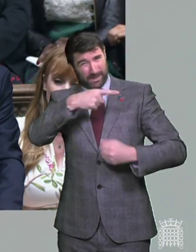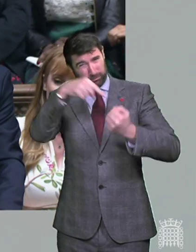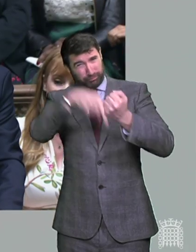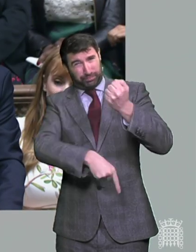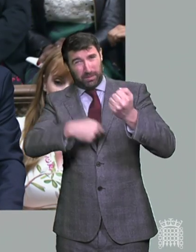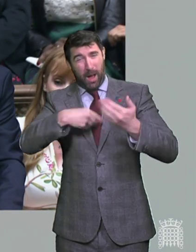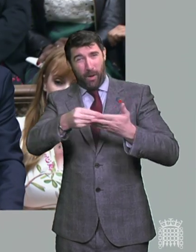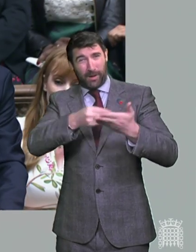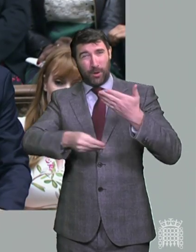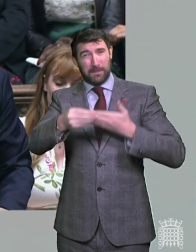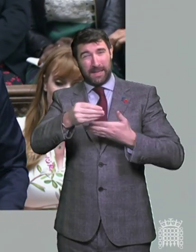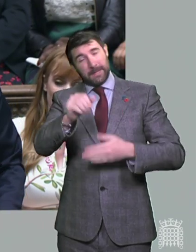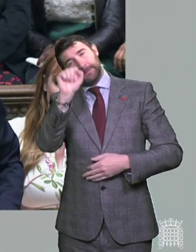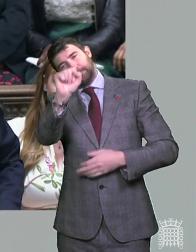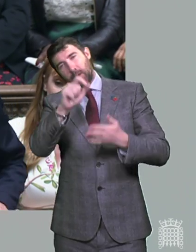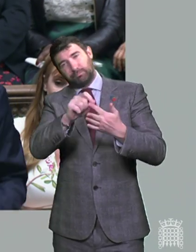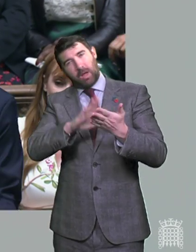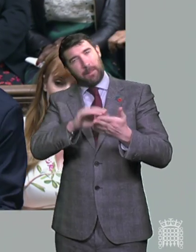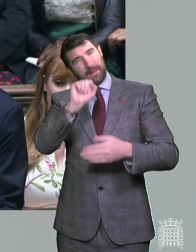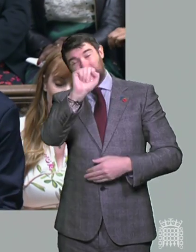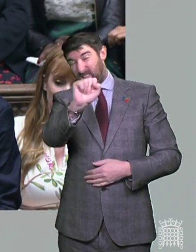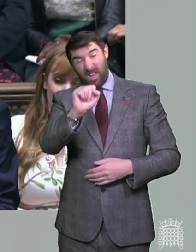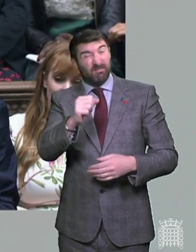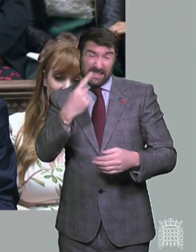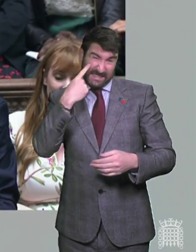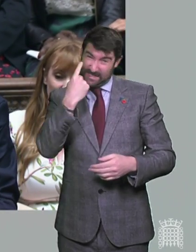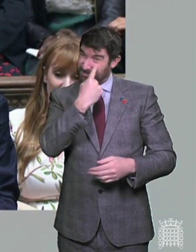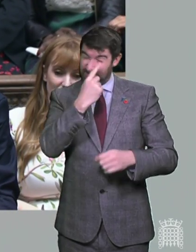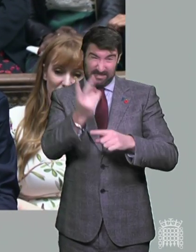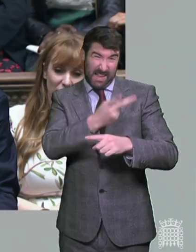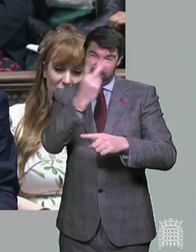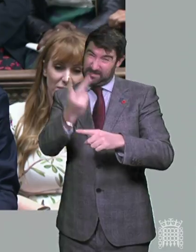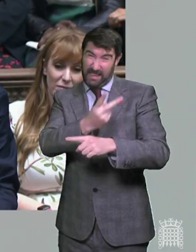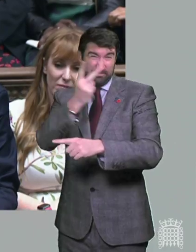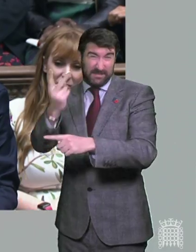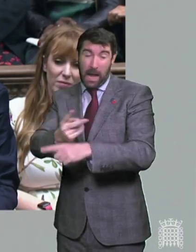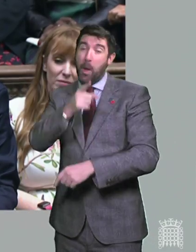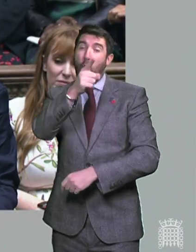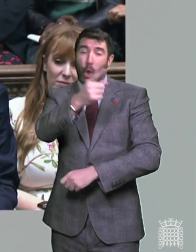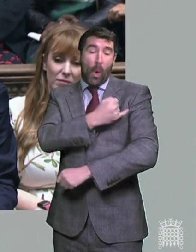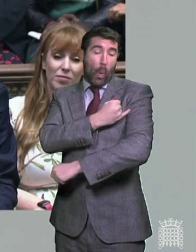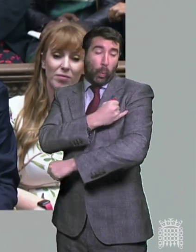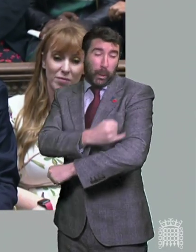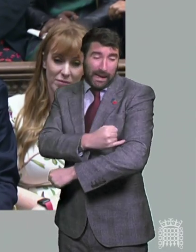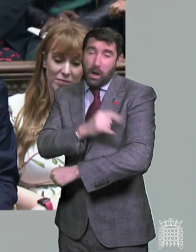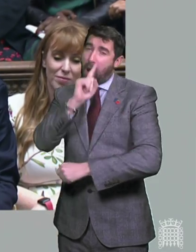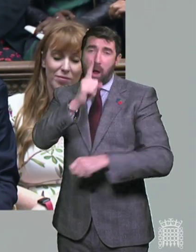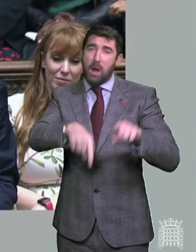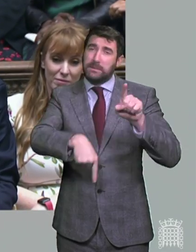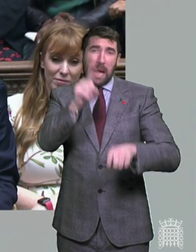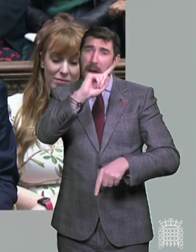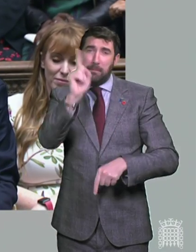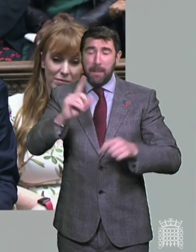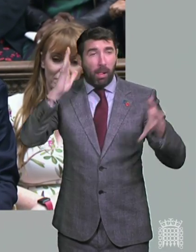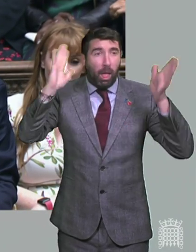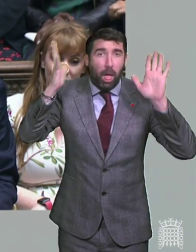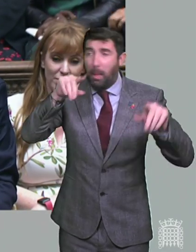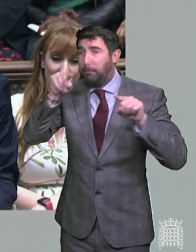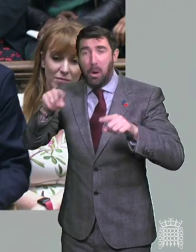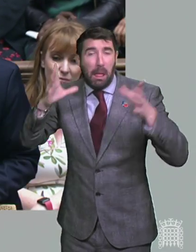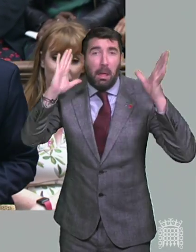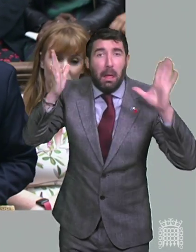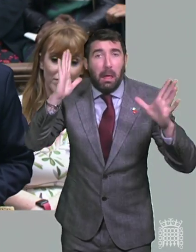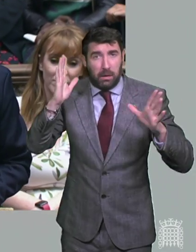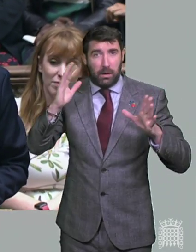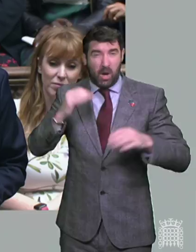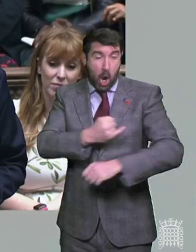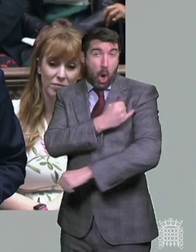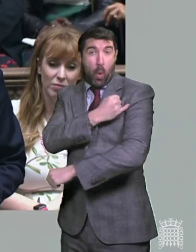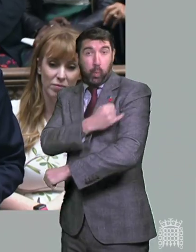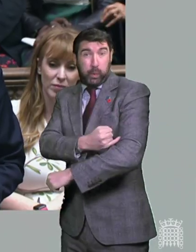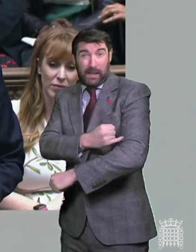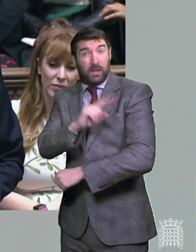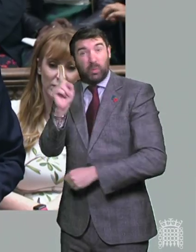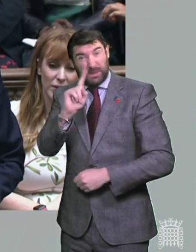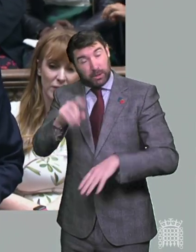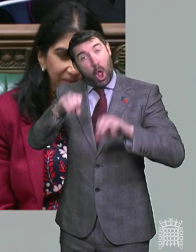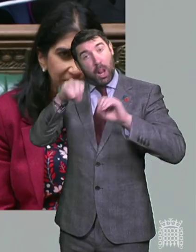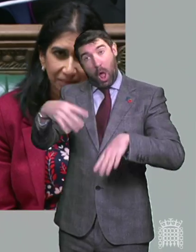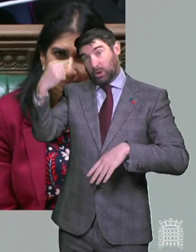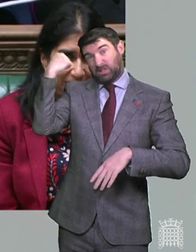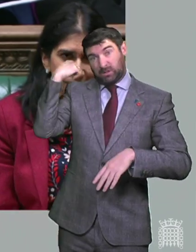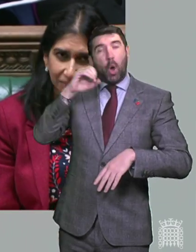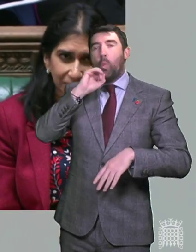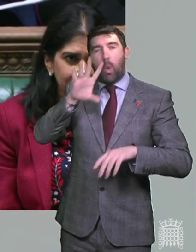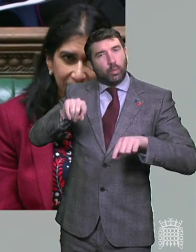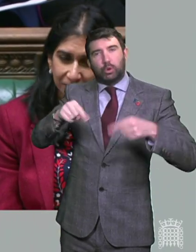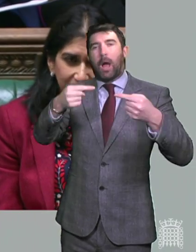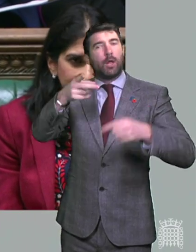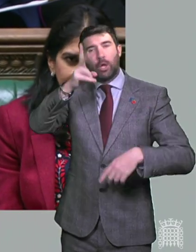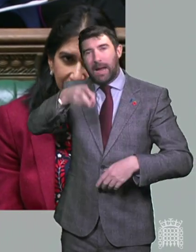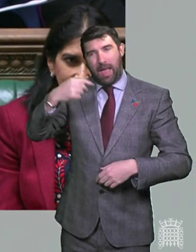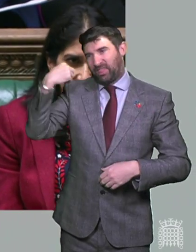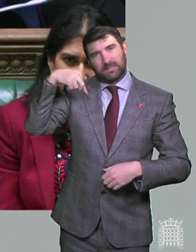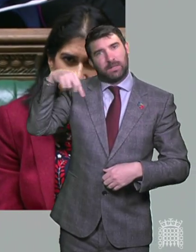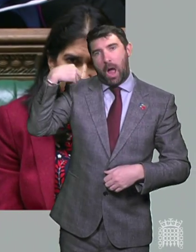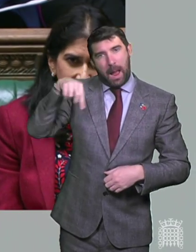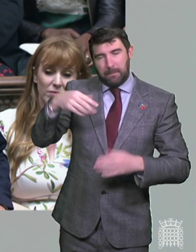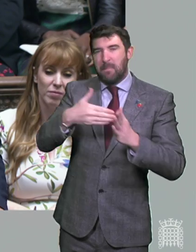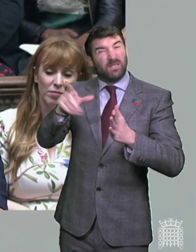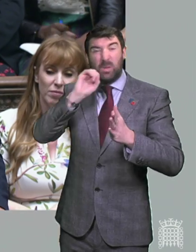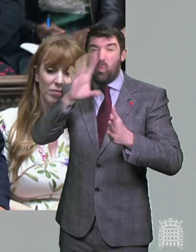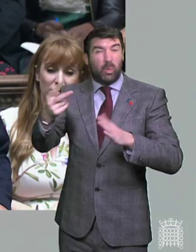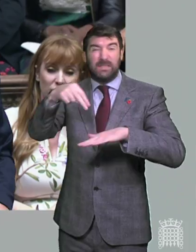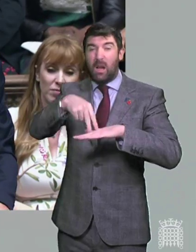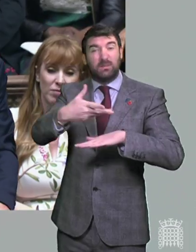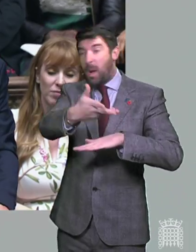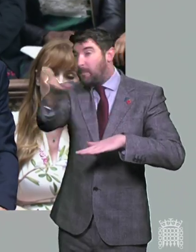It is a pattern with this Prime Minister: too weak to sack the security threat sitting around the Cabinet table; too weak to take part in a leadership context after he lost the first one; and too weak to stand up for working people.